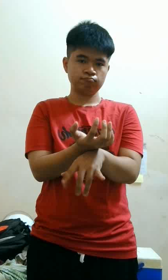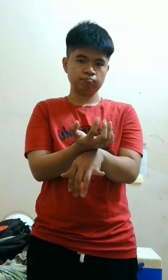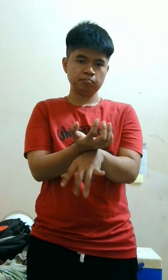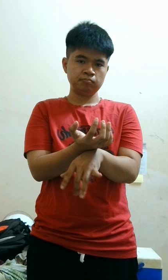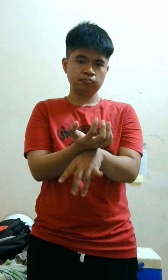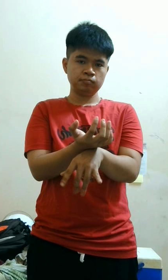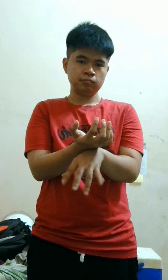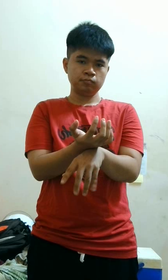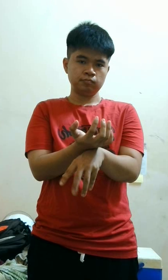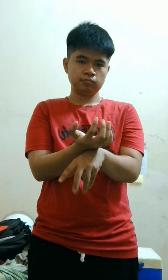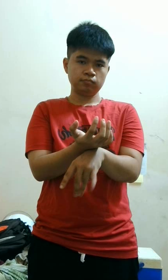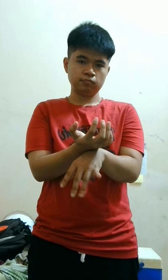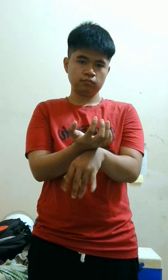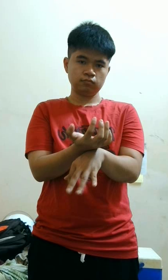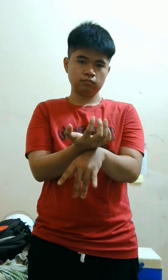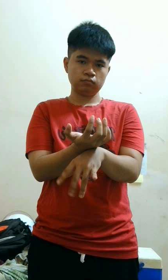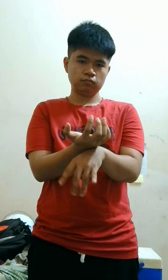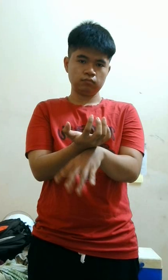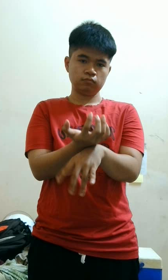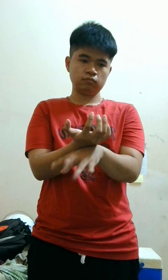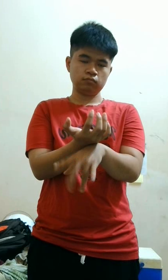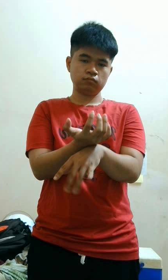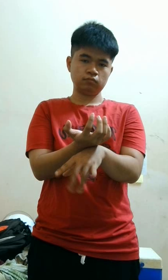ca phe